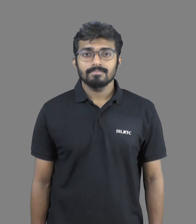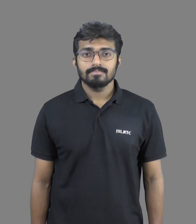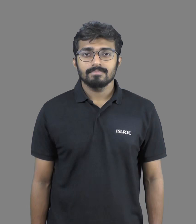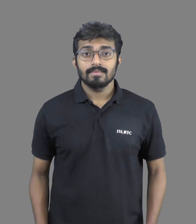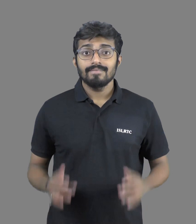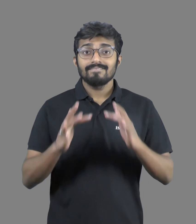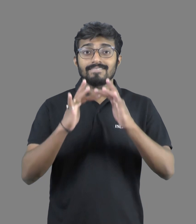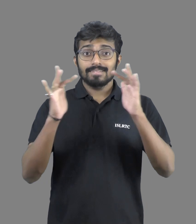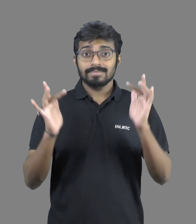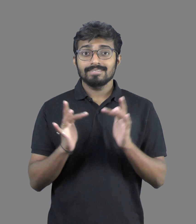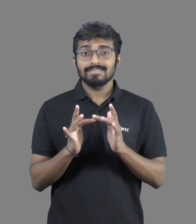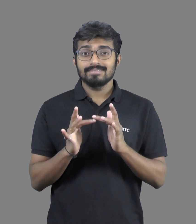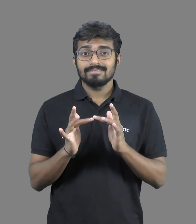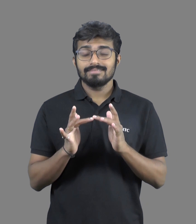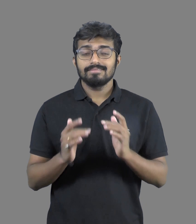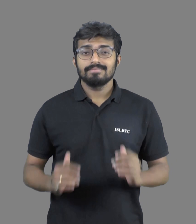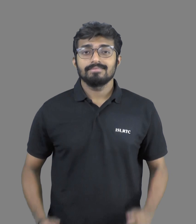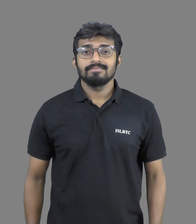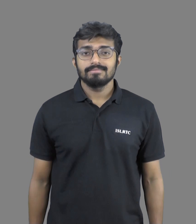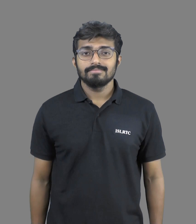Website